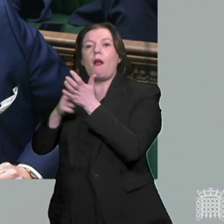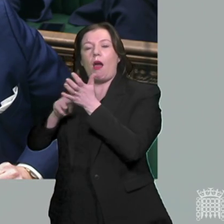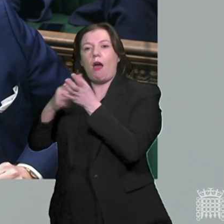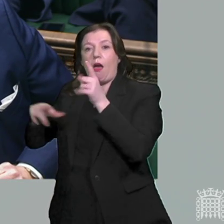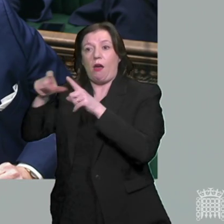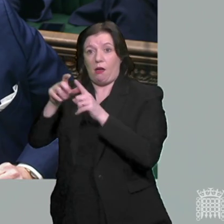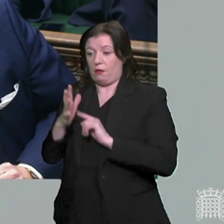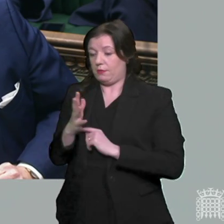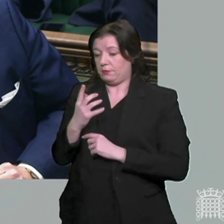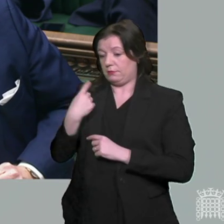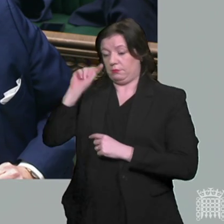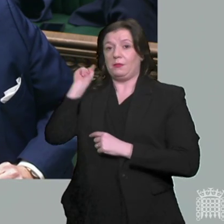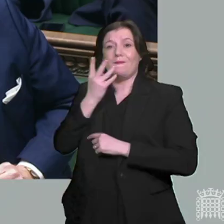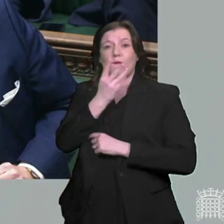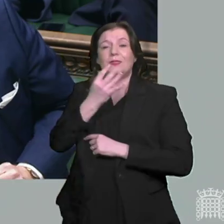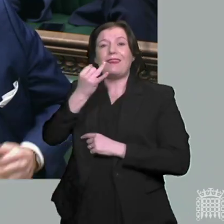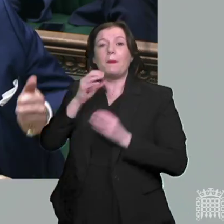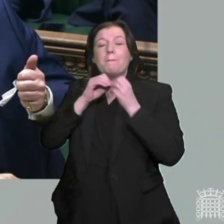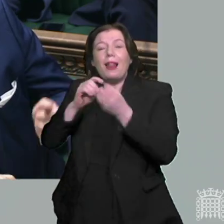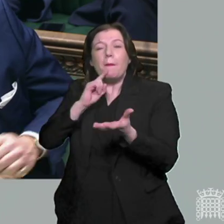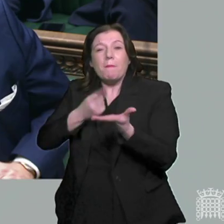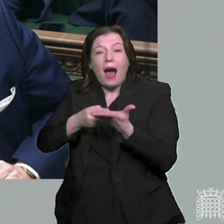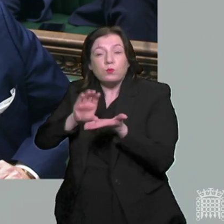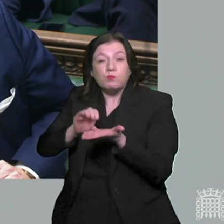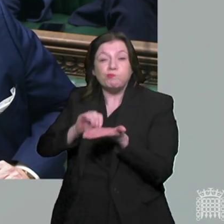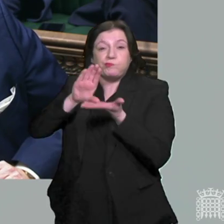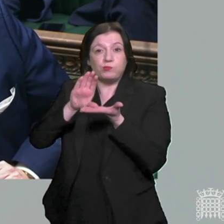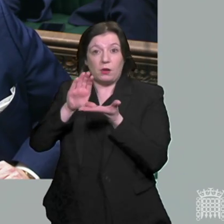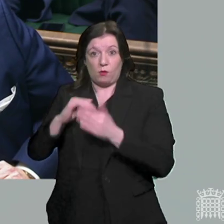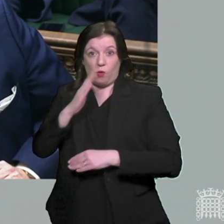Spinouts from Newcastle raised £47 million, which is a record.